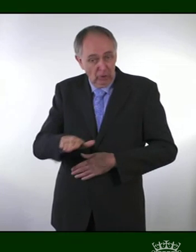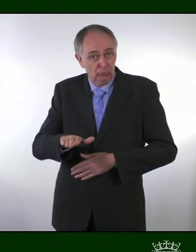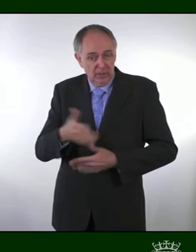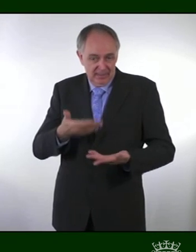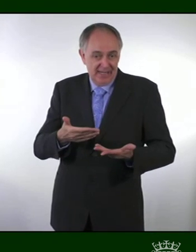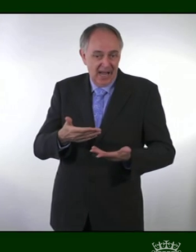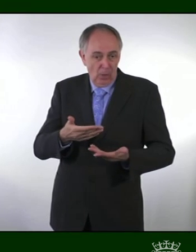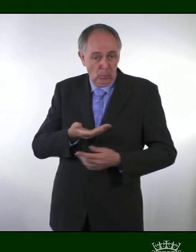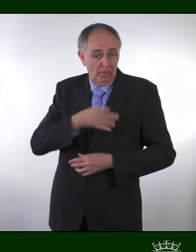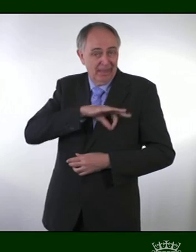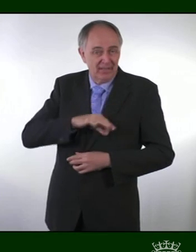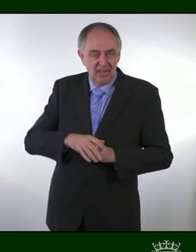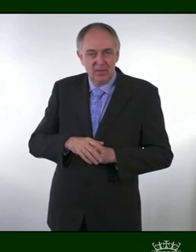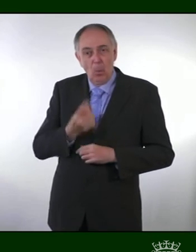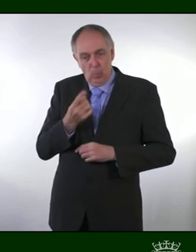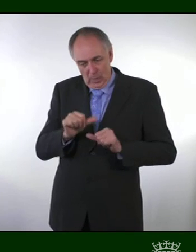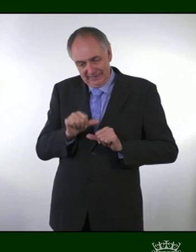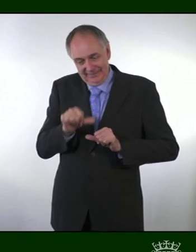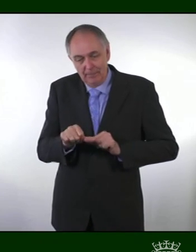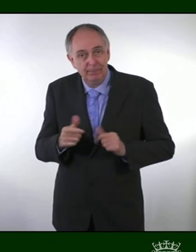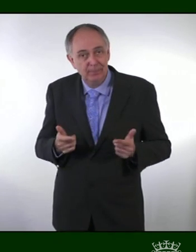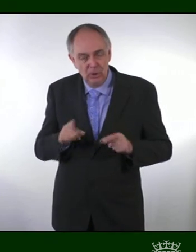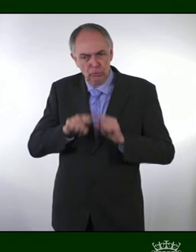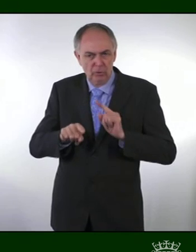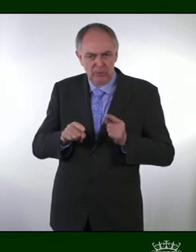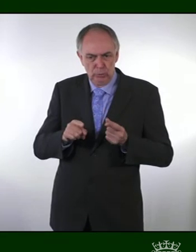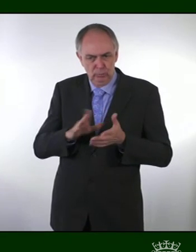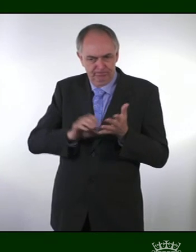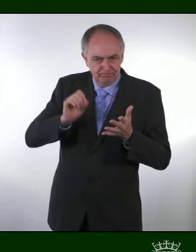It is just one step in the fight against child poverty.